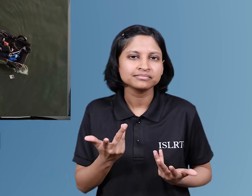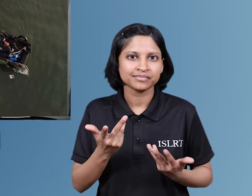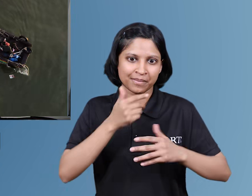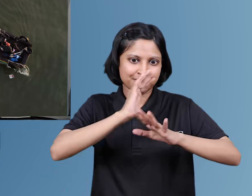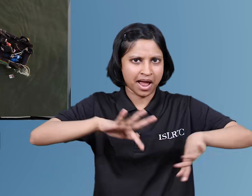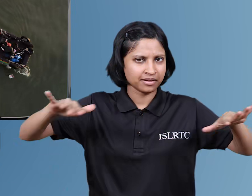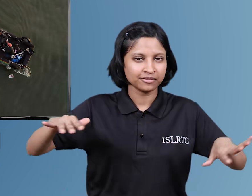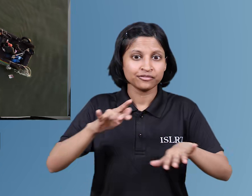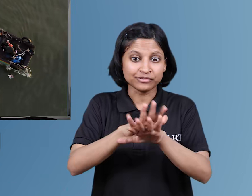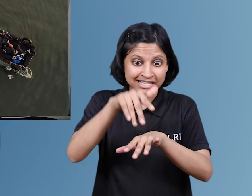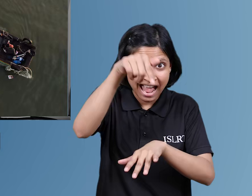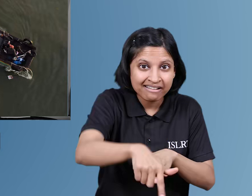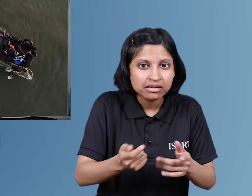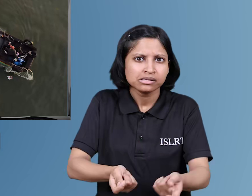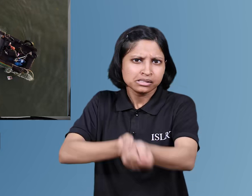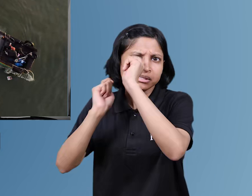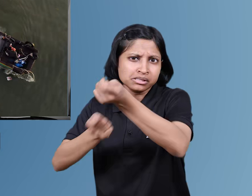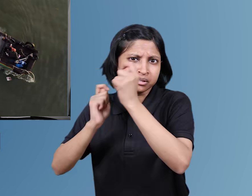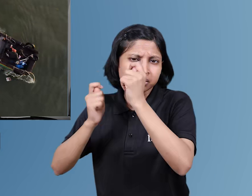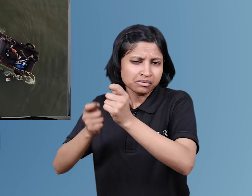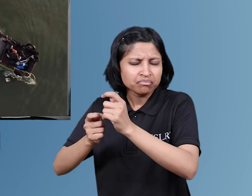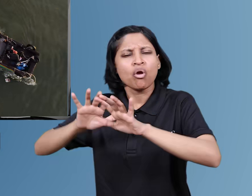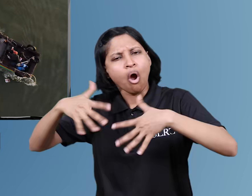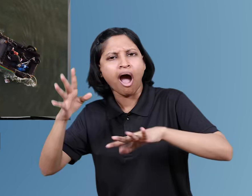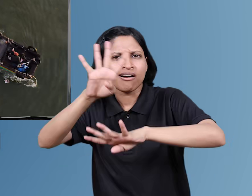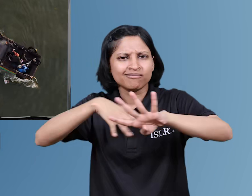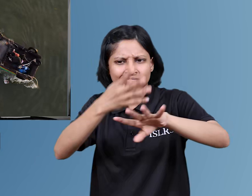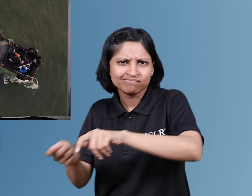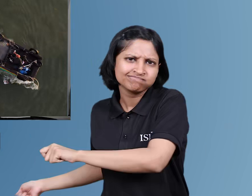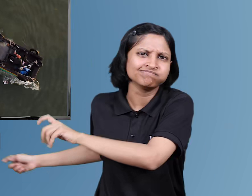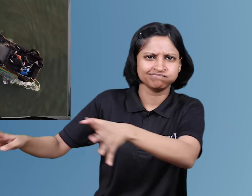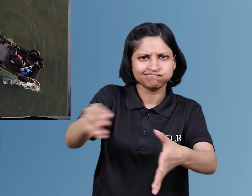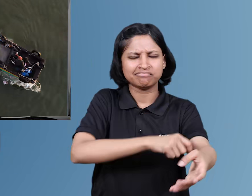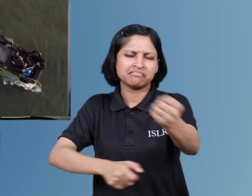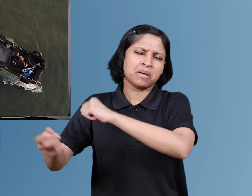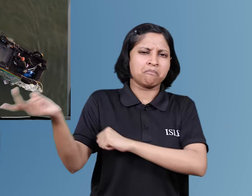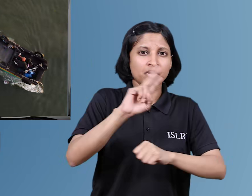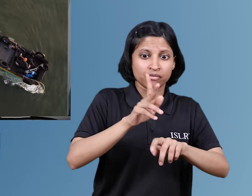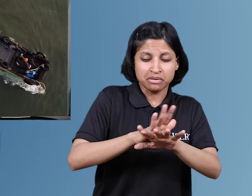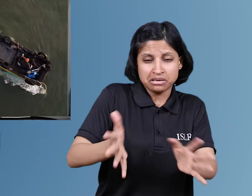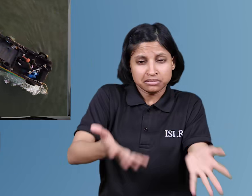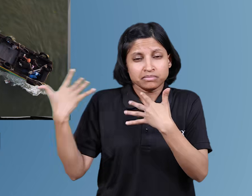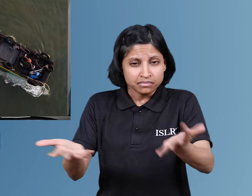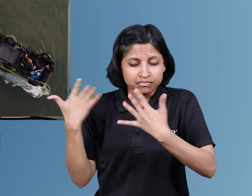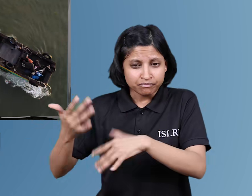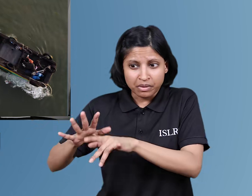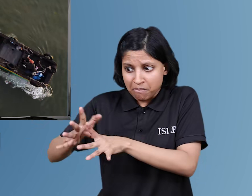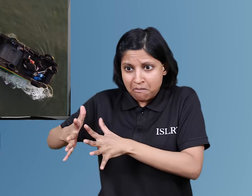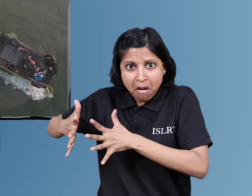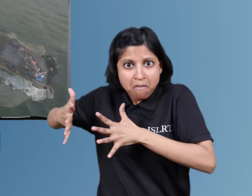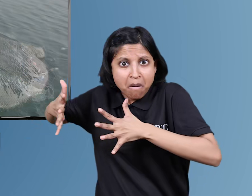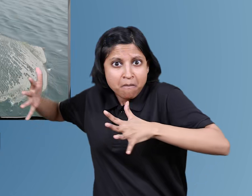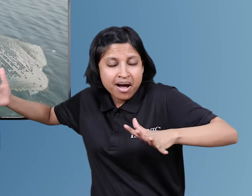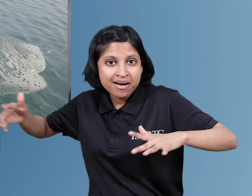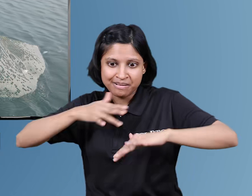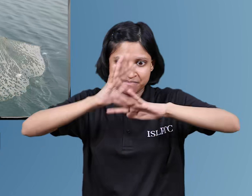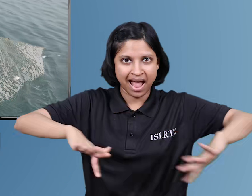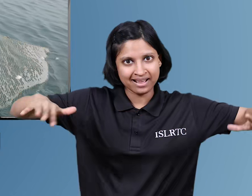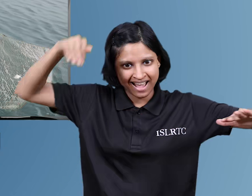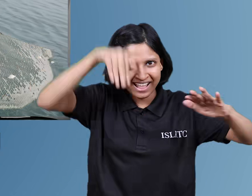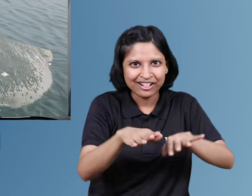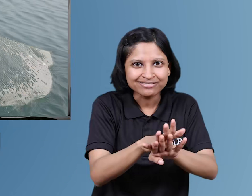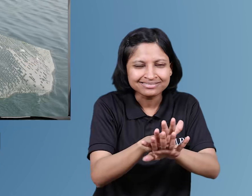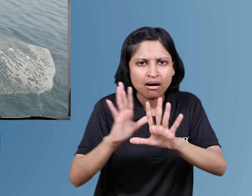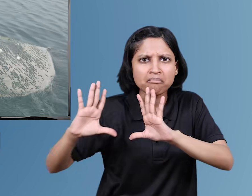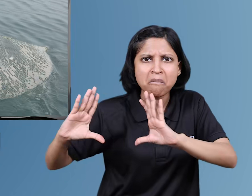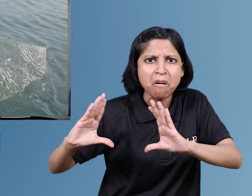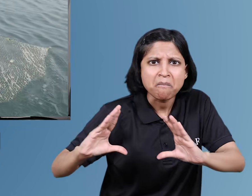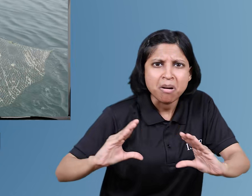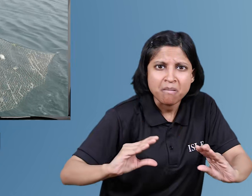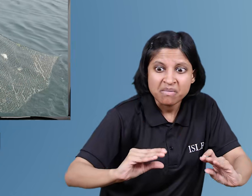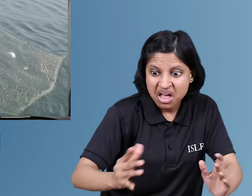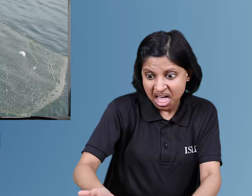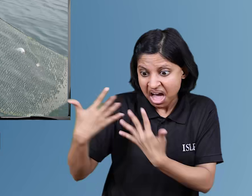the practice of catching too many fish, leading to the depletion of fish stocks.